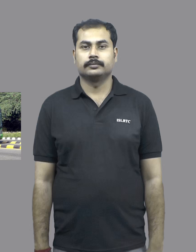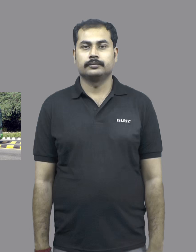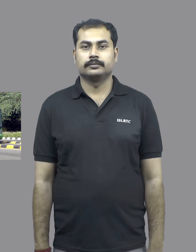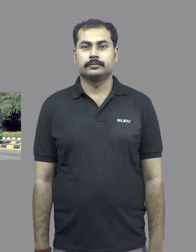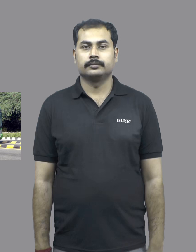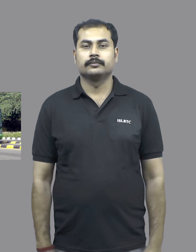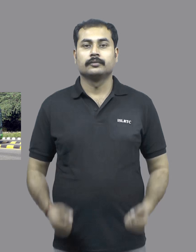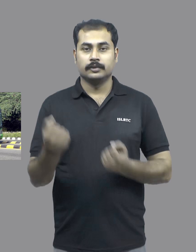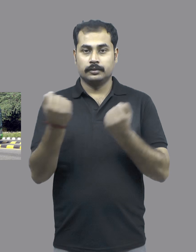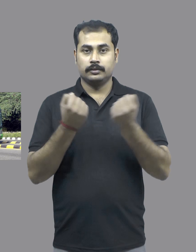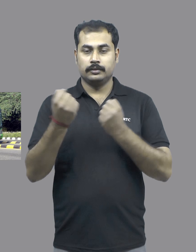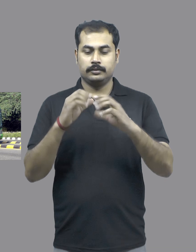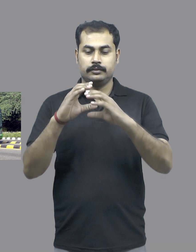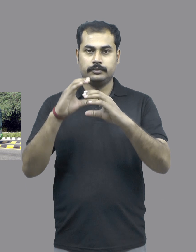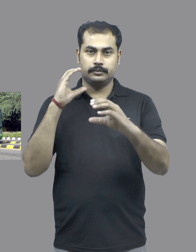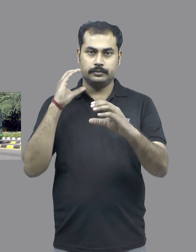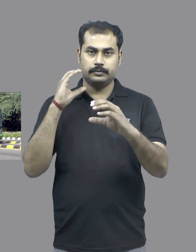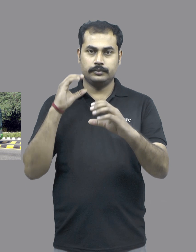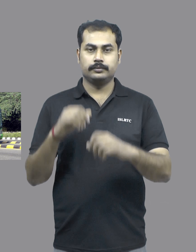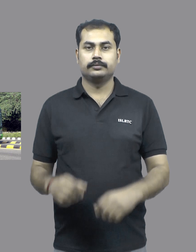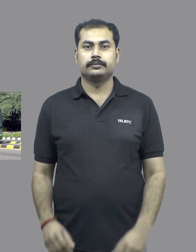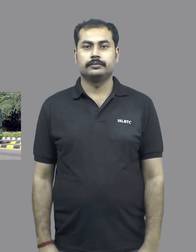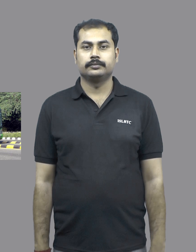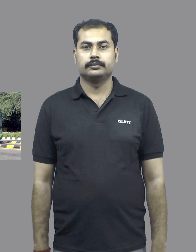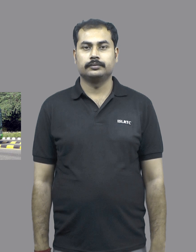Bus